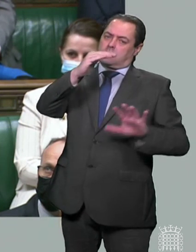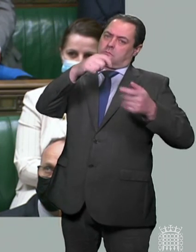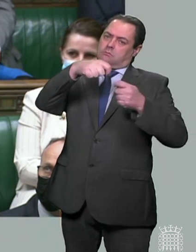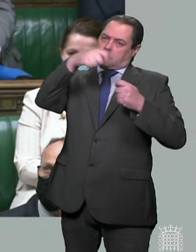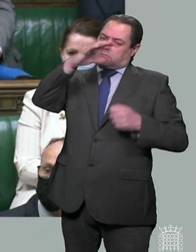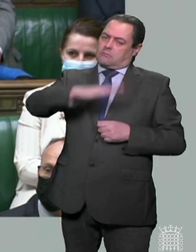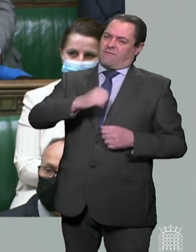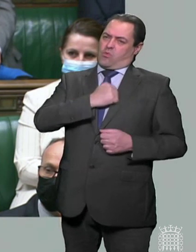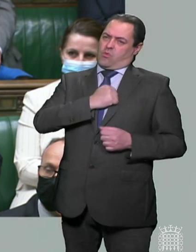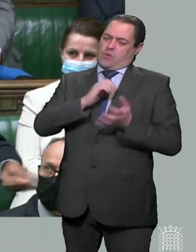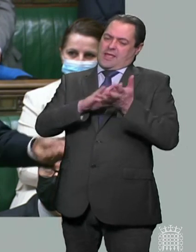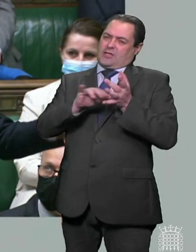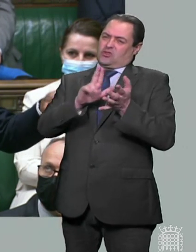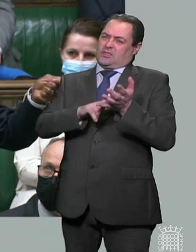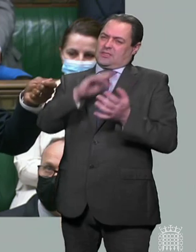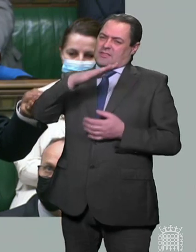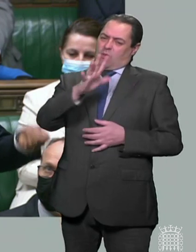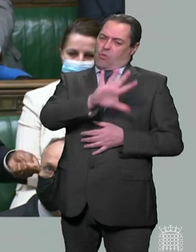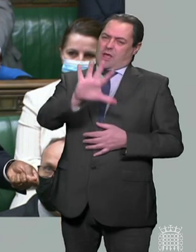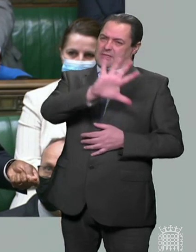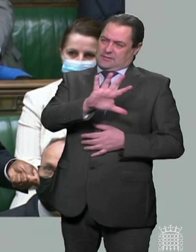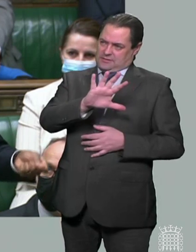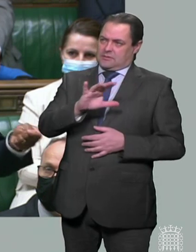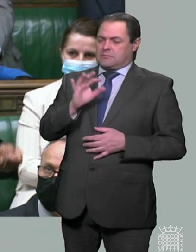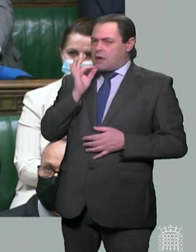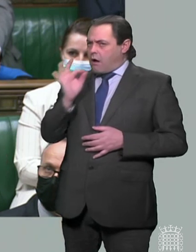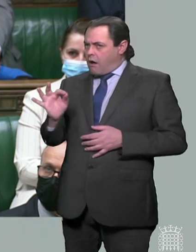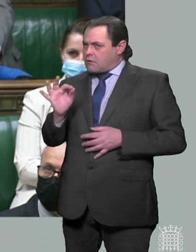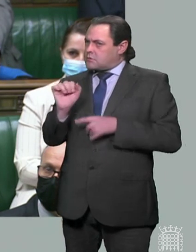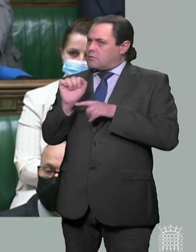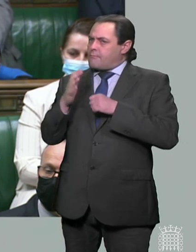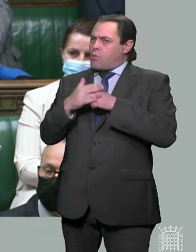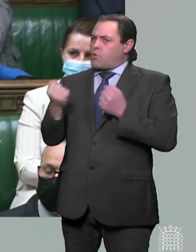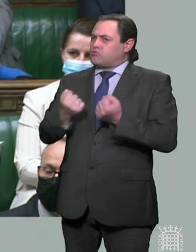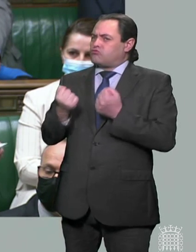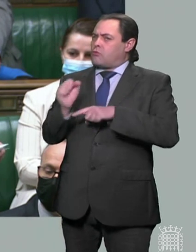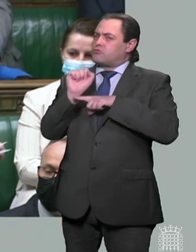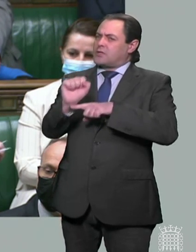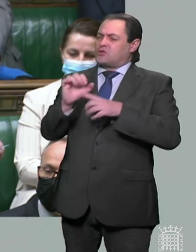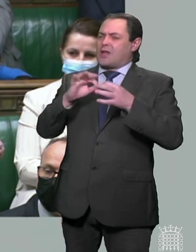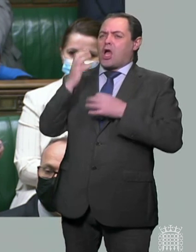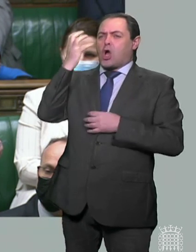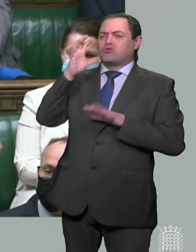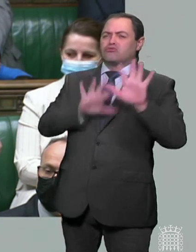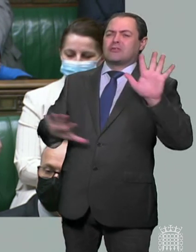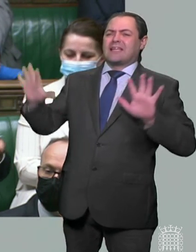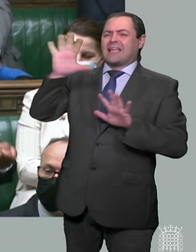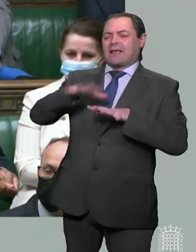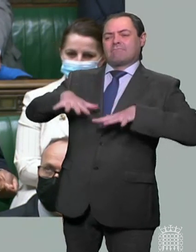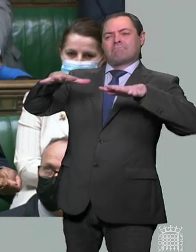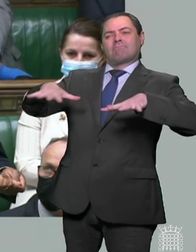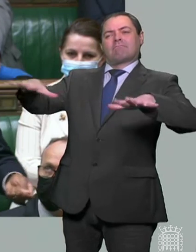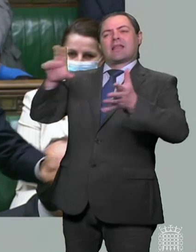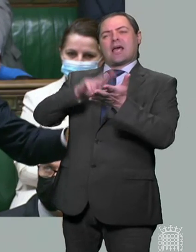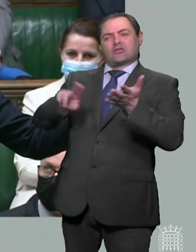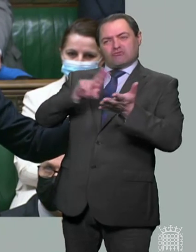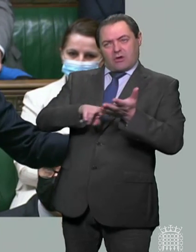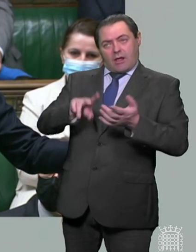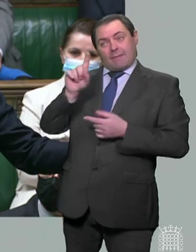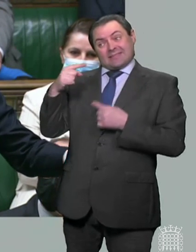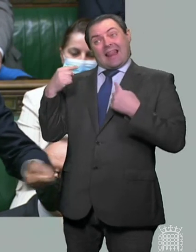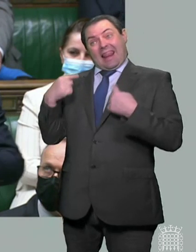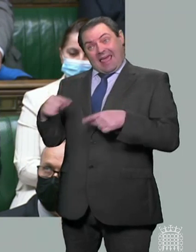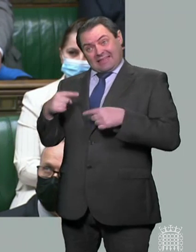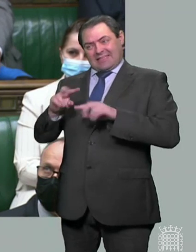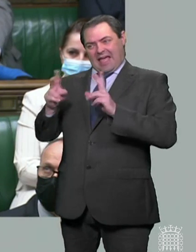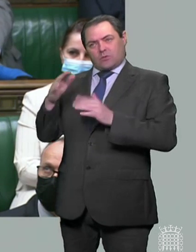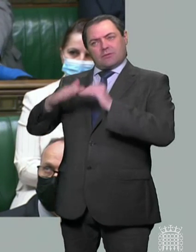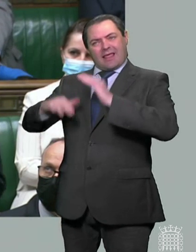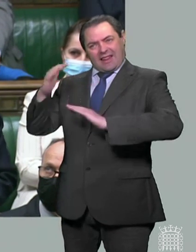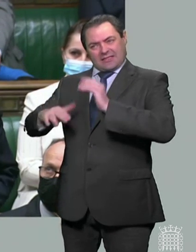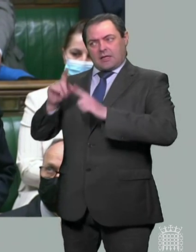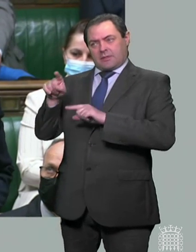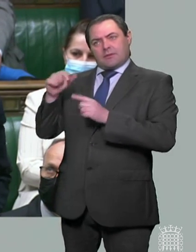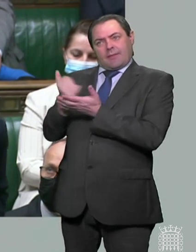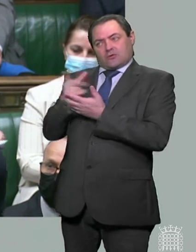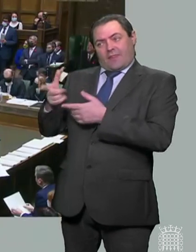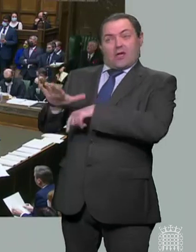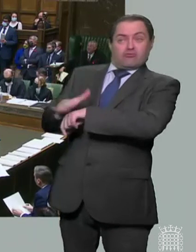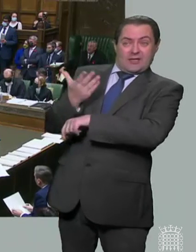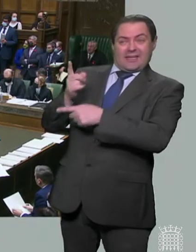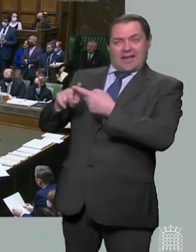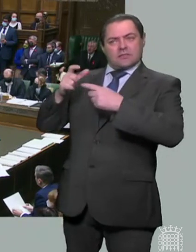Will my right honourable Friend set out how he plans to strengthen the protections for our countryside, while also ensuring that housing developments are both green and sustainable for the long term?